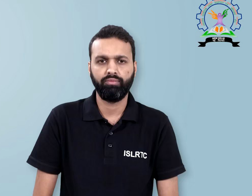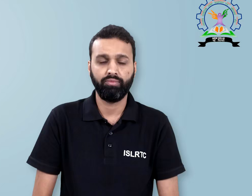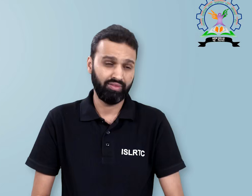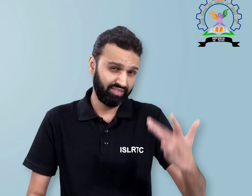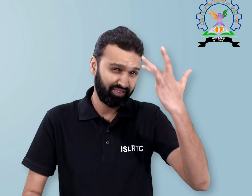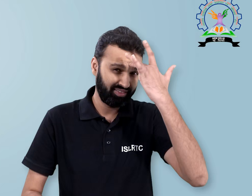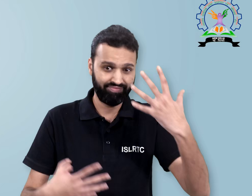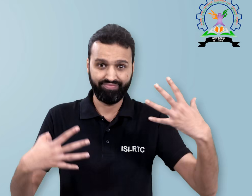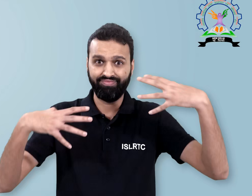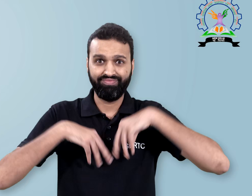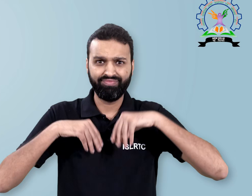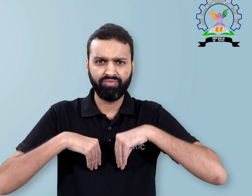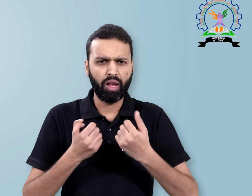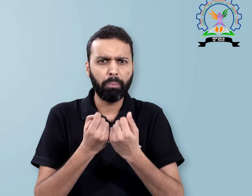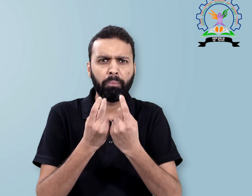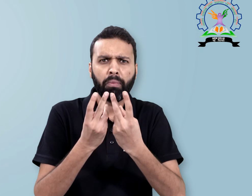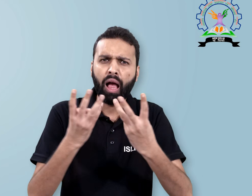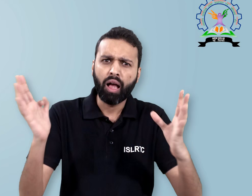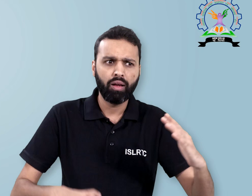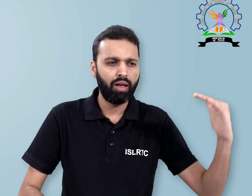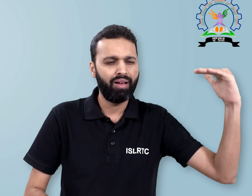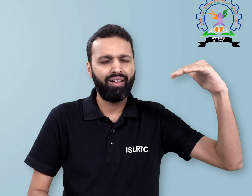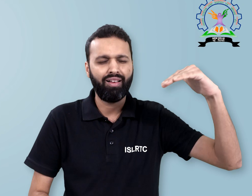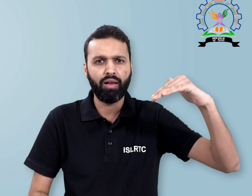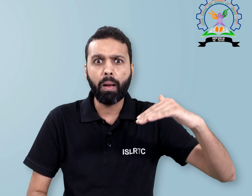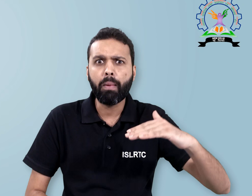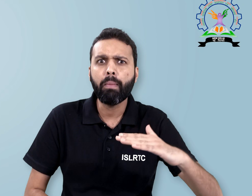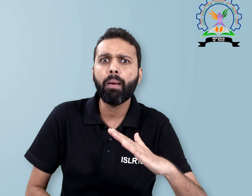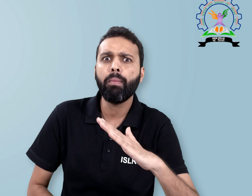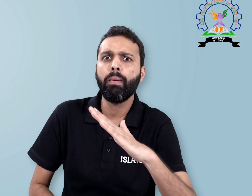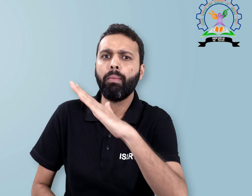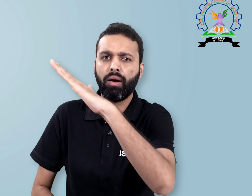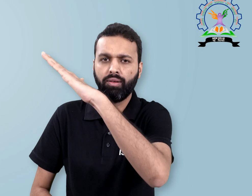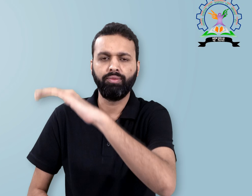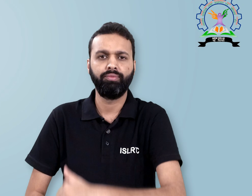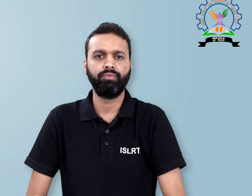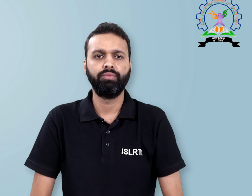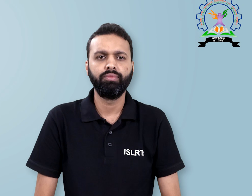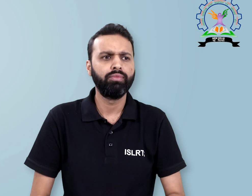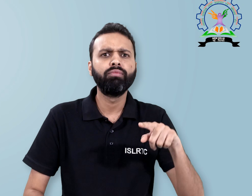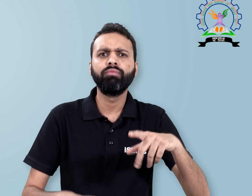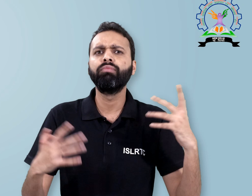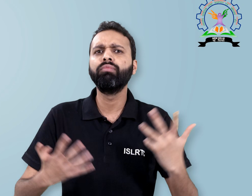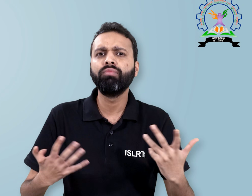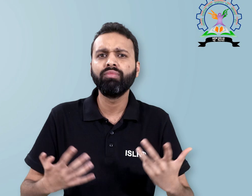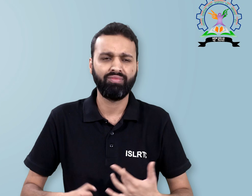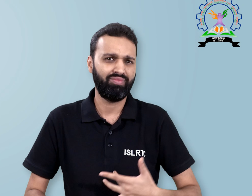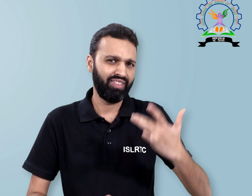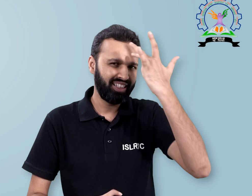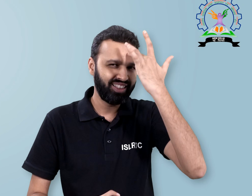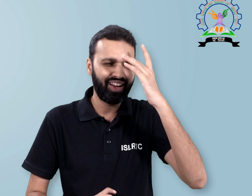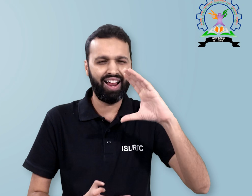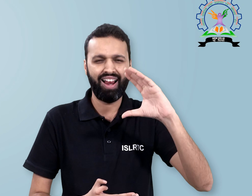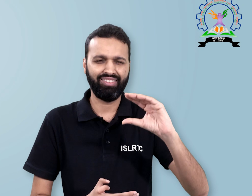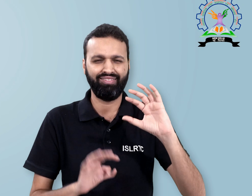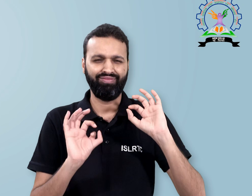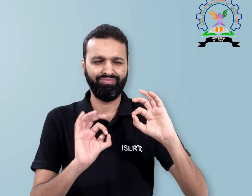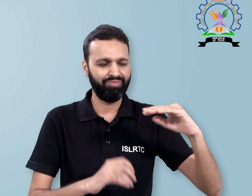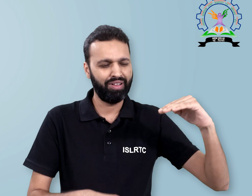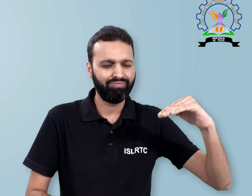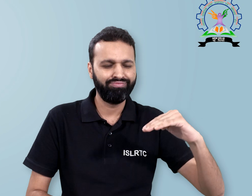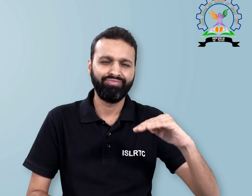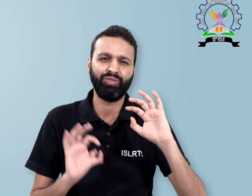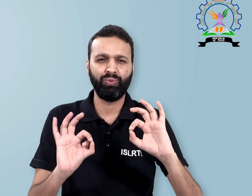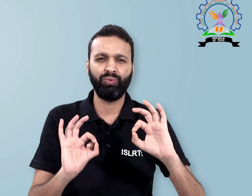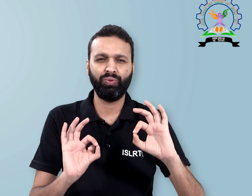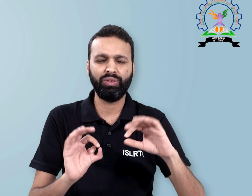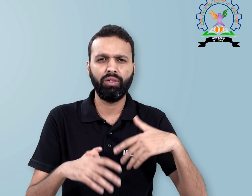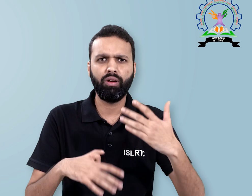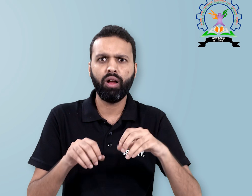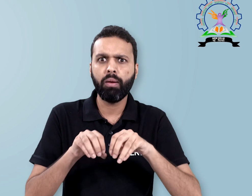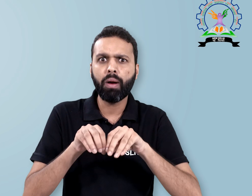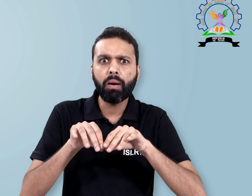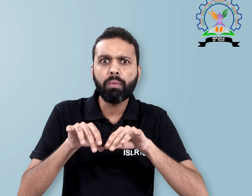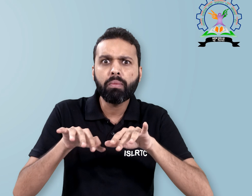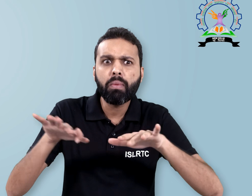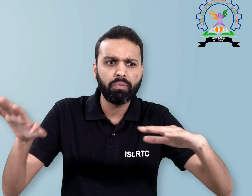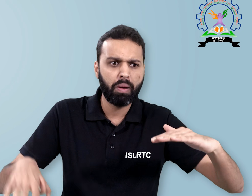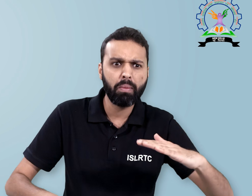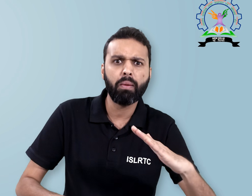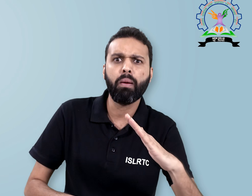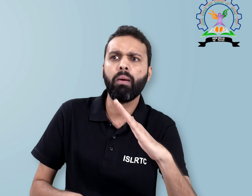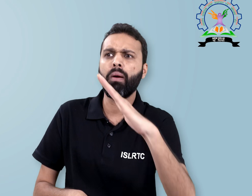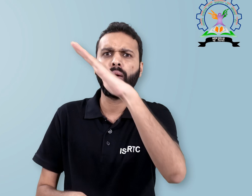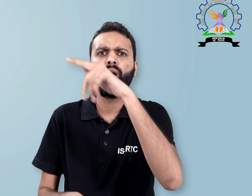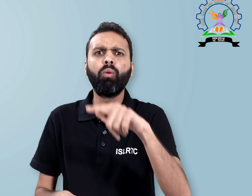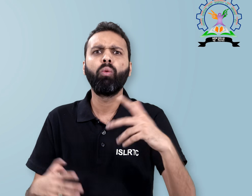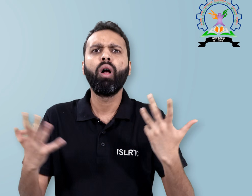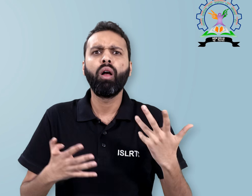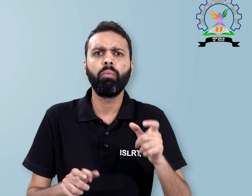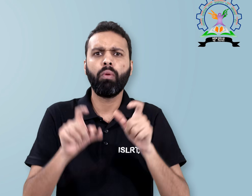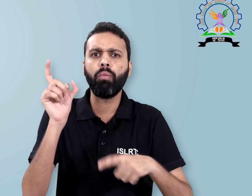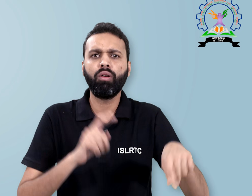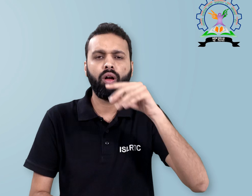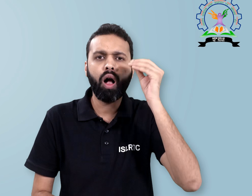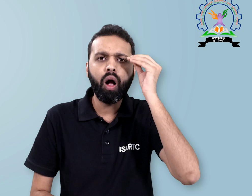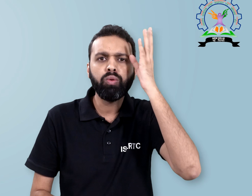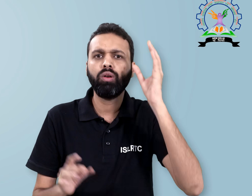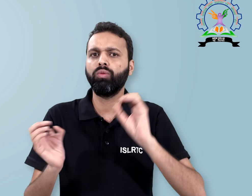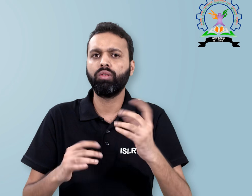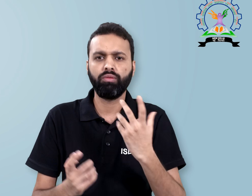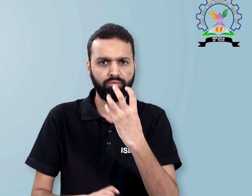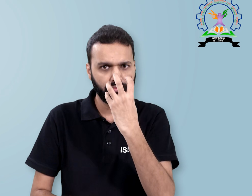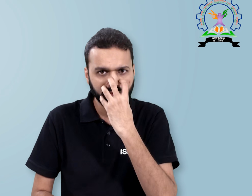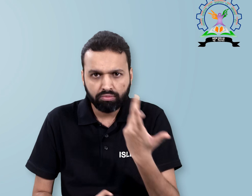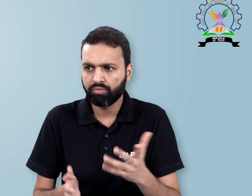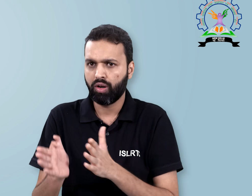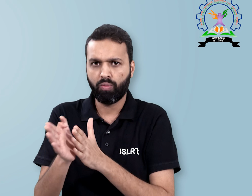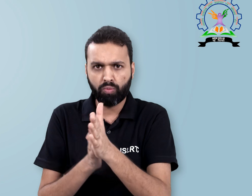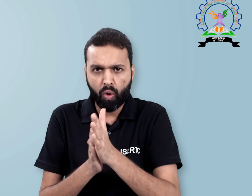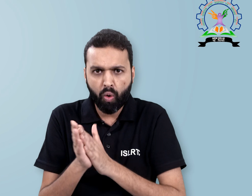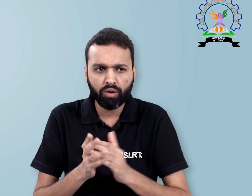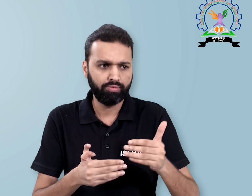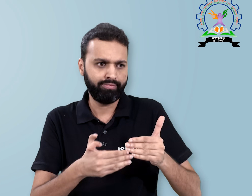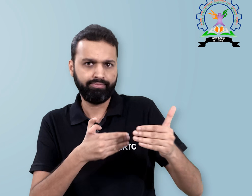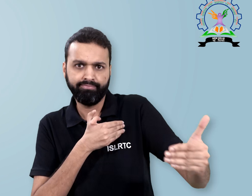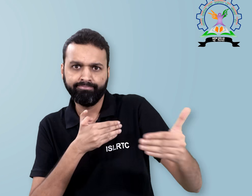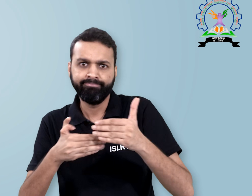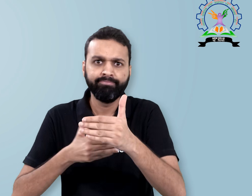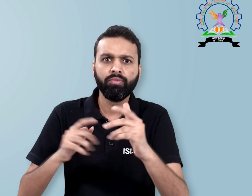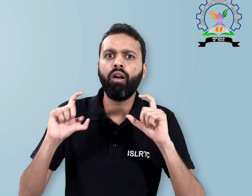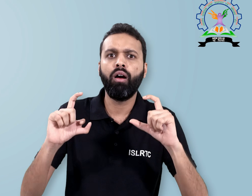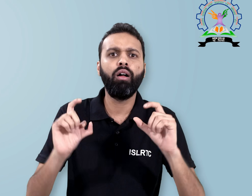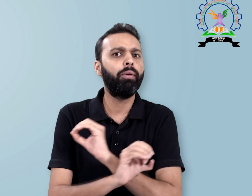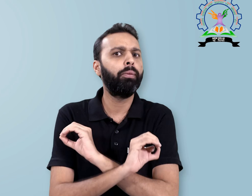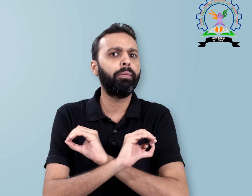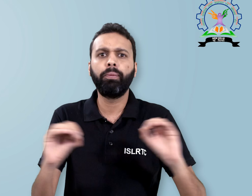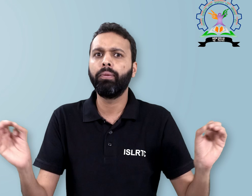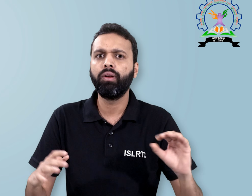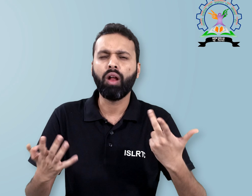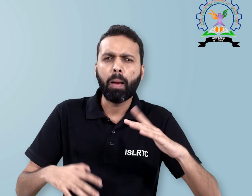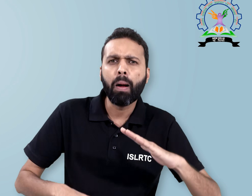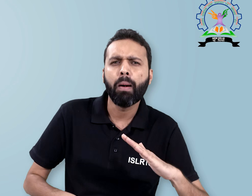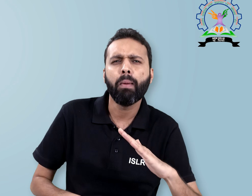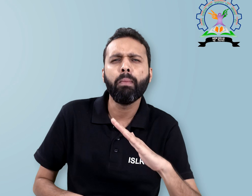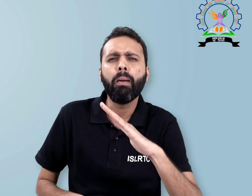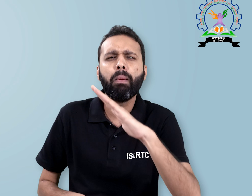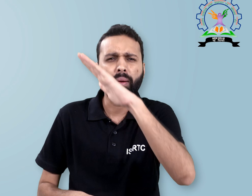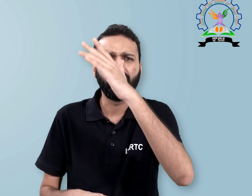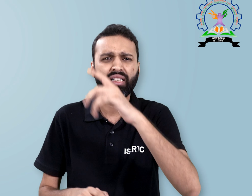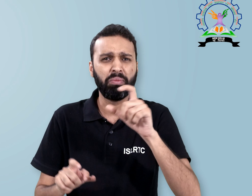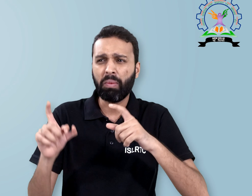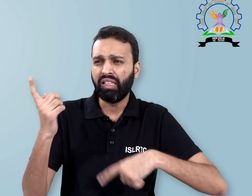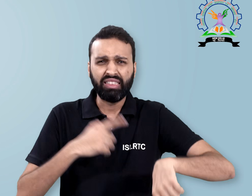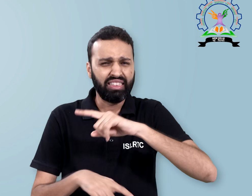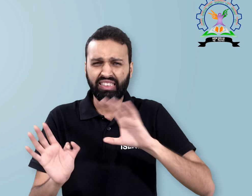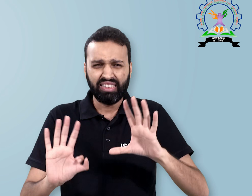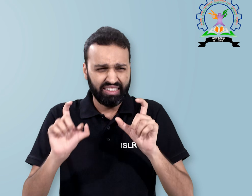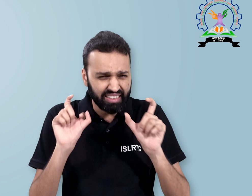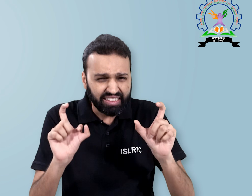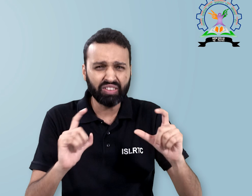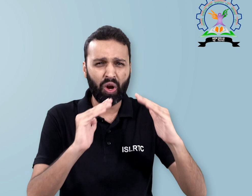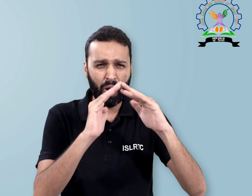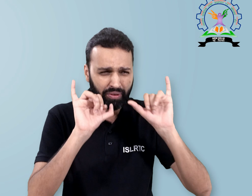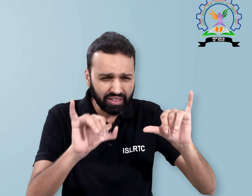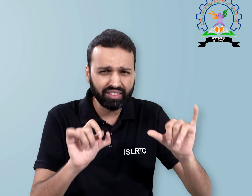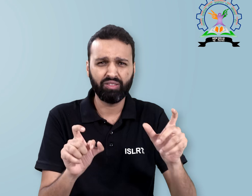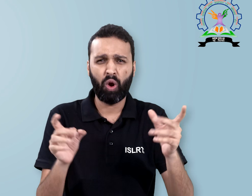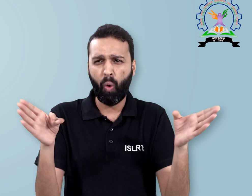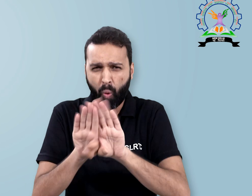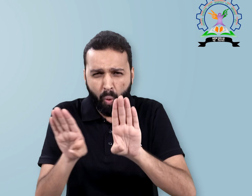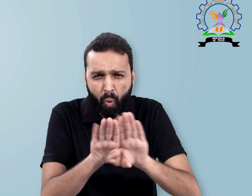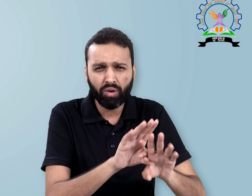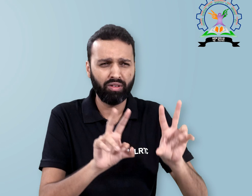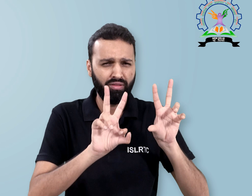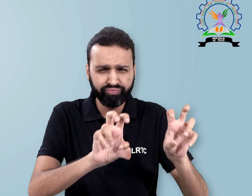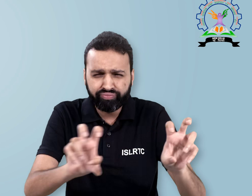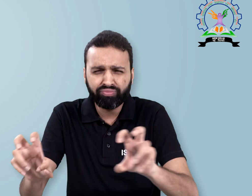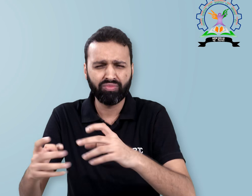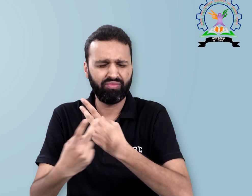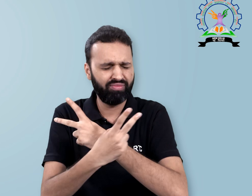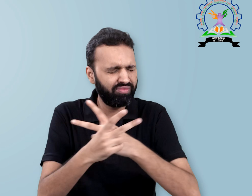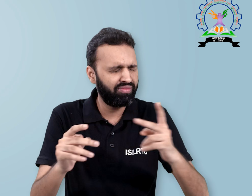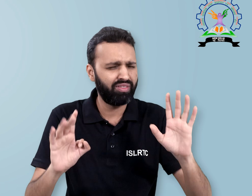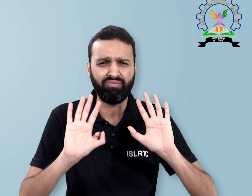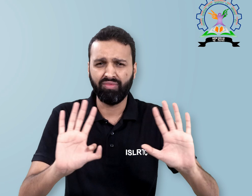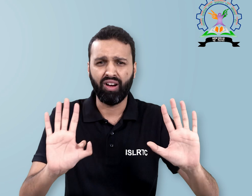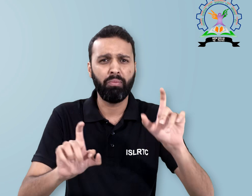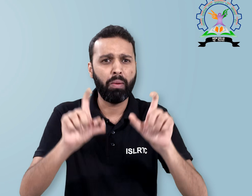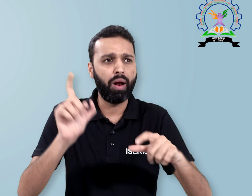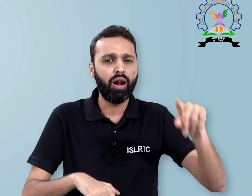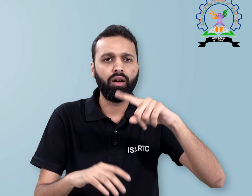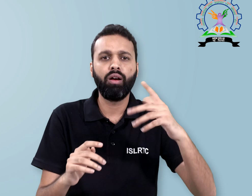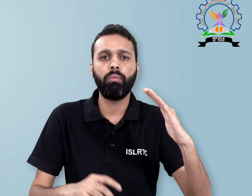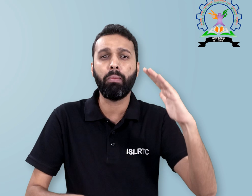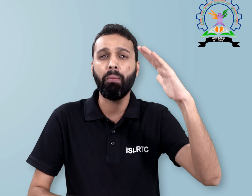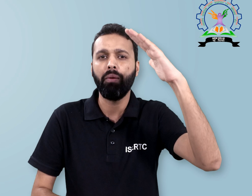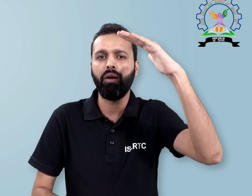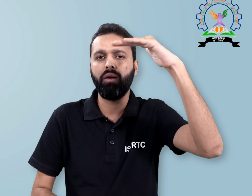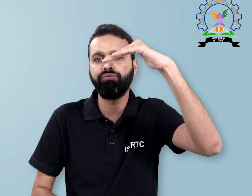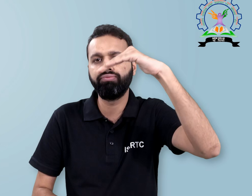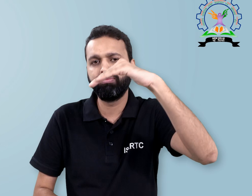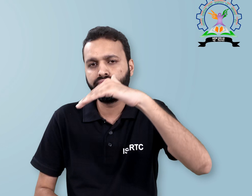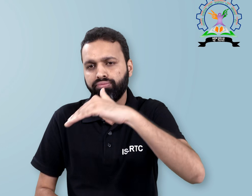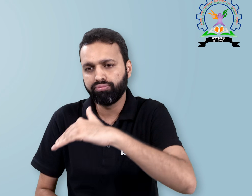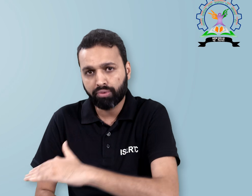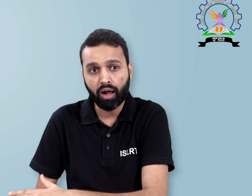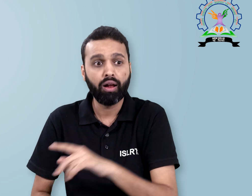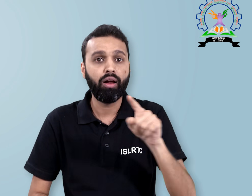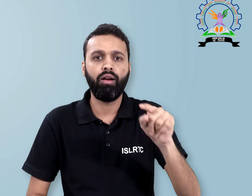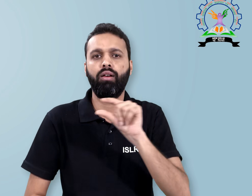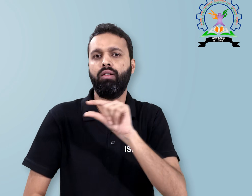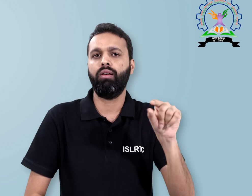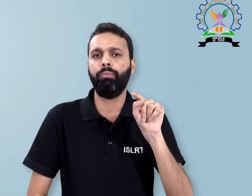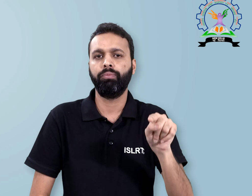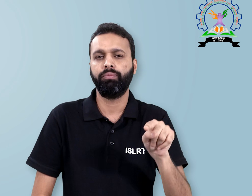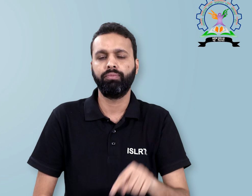To Flatten The Curve Flattening-the-curve (FTC) refers to a strategy adopted to slow down and spread out the outbreak dynamics.